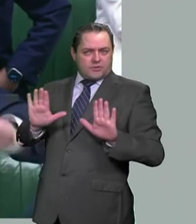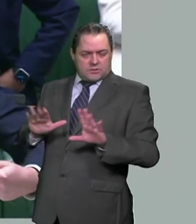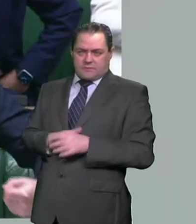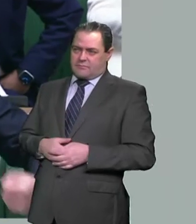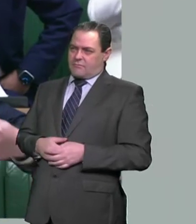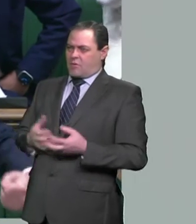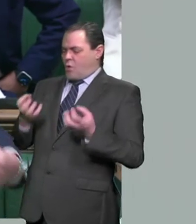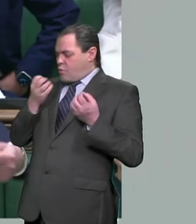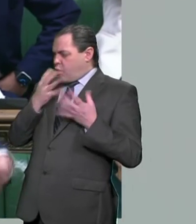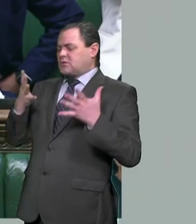It is a wonderful economic and moral